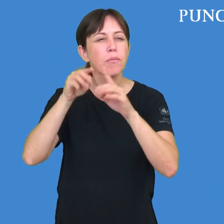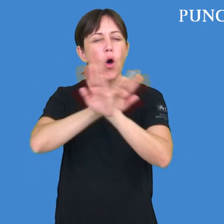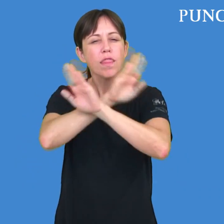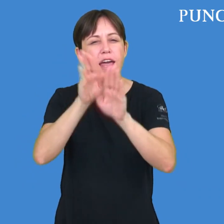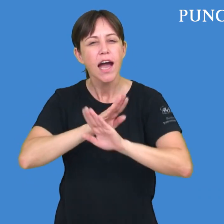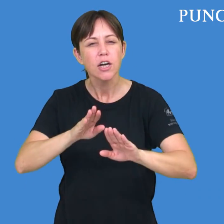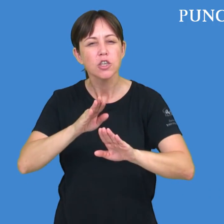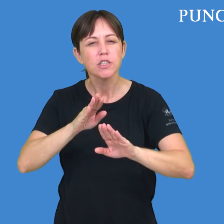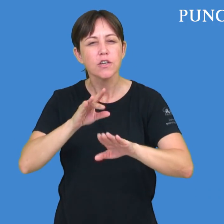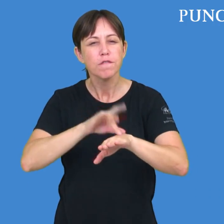resultado